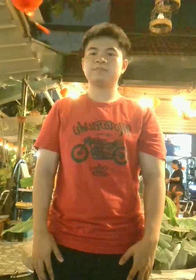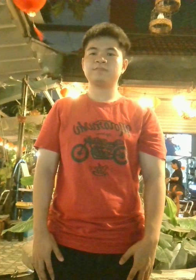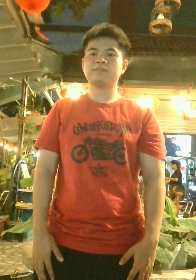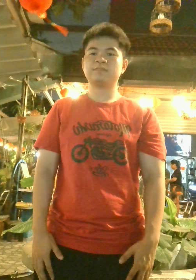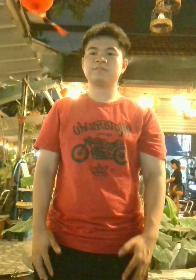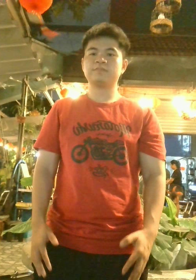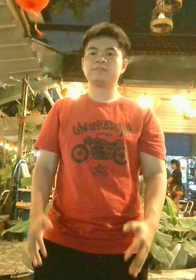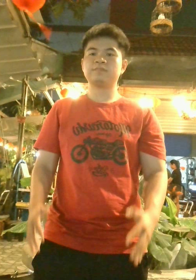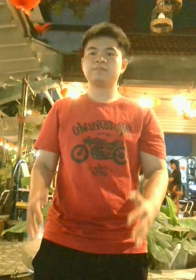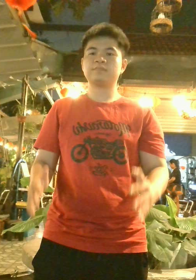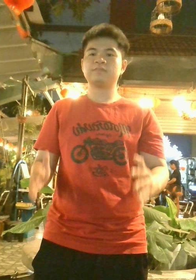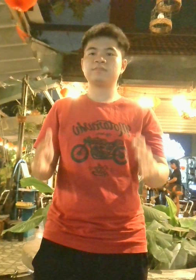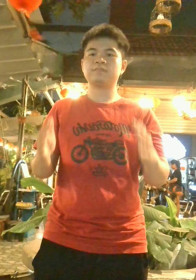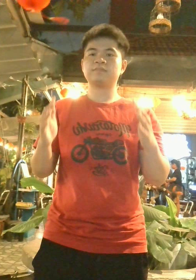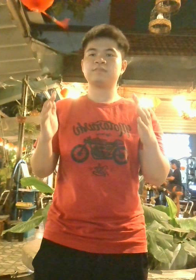vui mừng